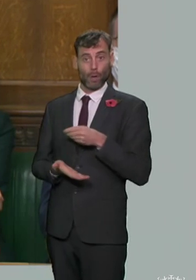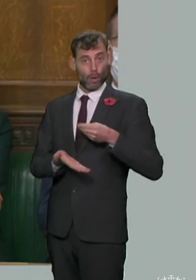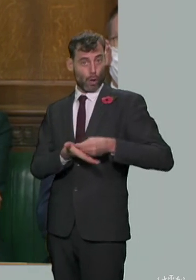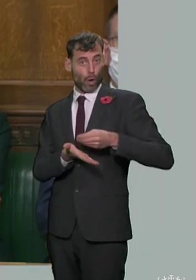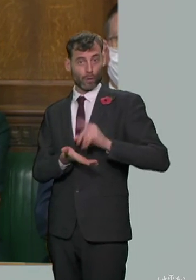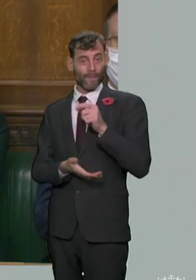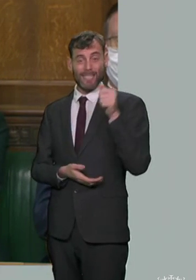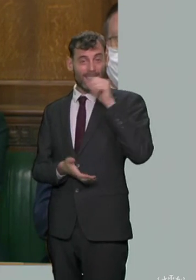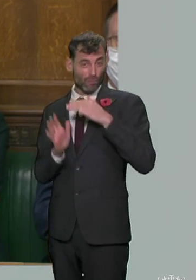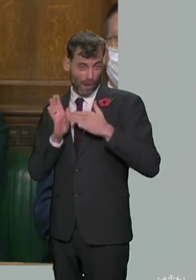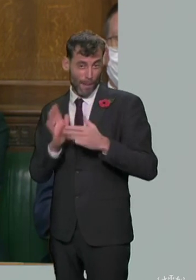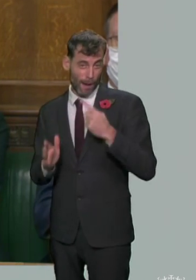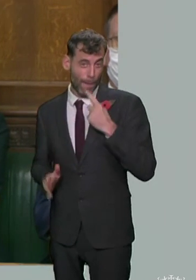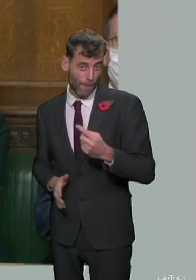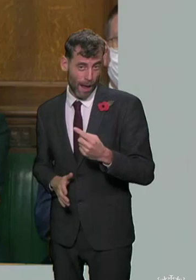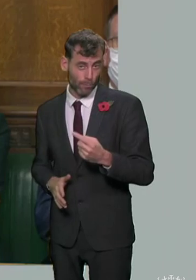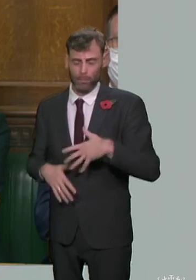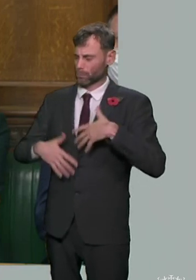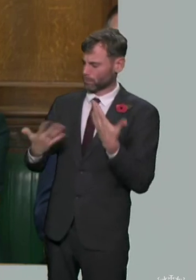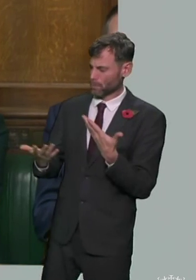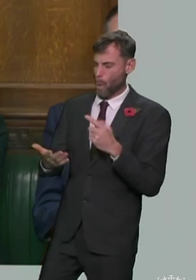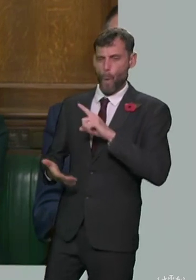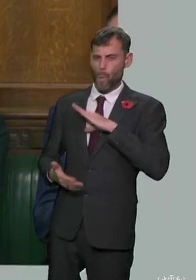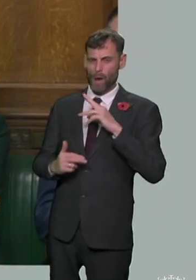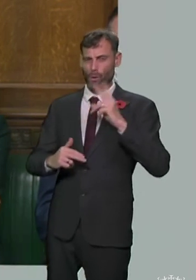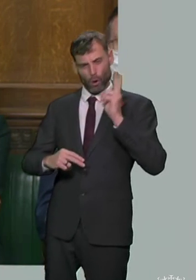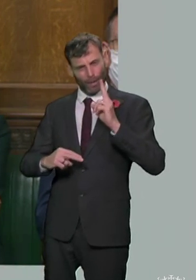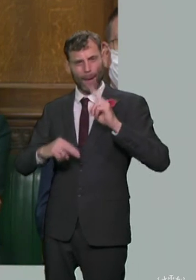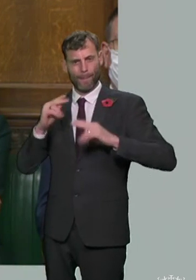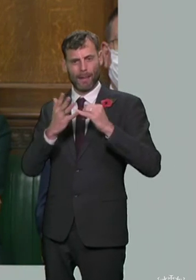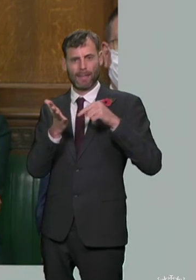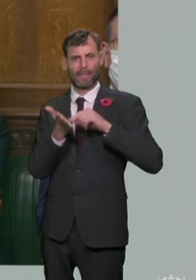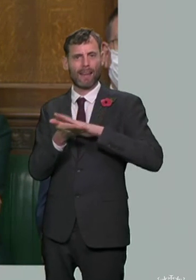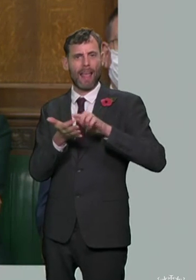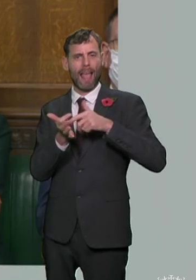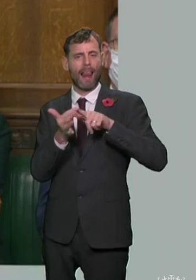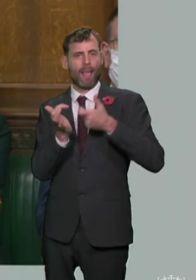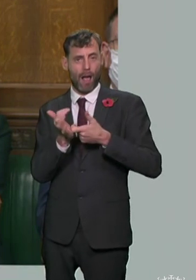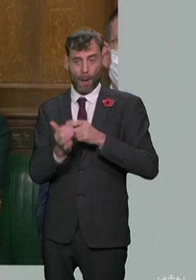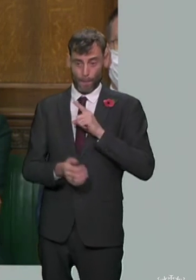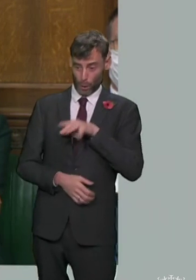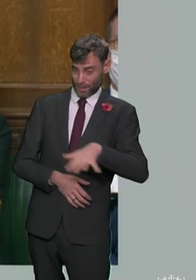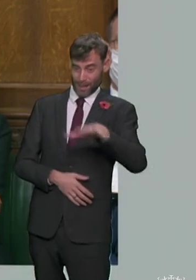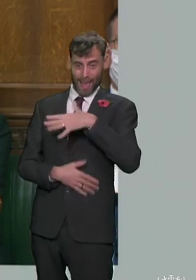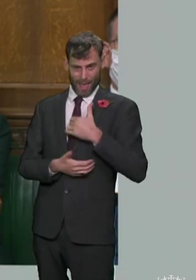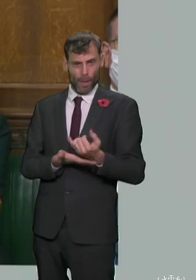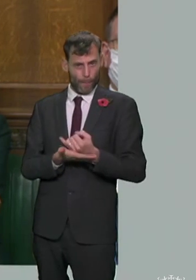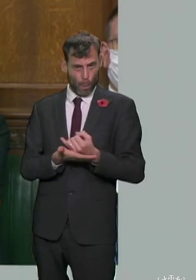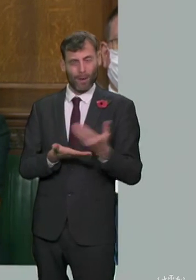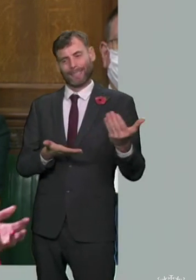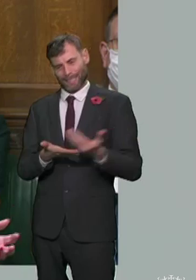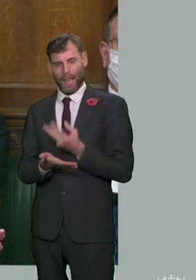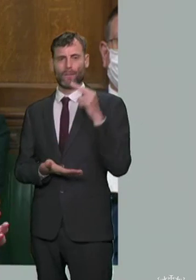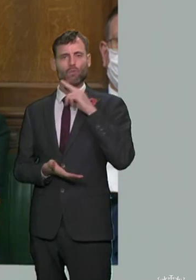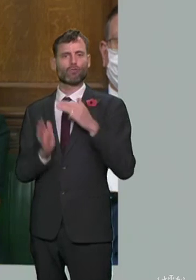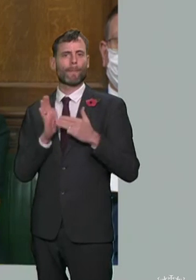But there is an alternative: rebuild St Helier, where health is poorest, and save £200 million.